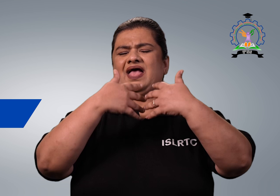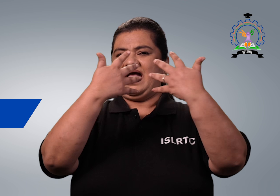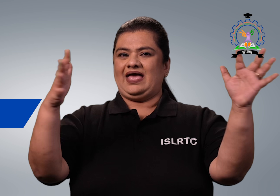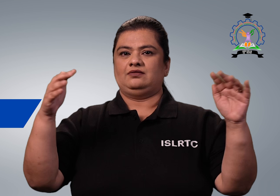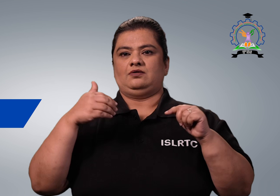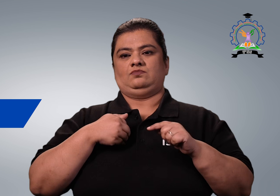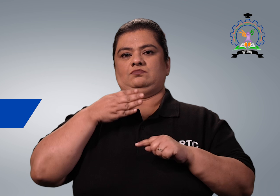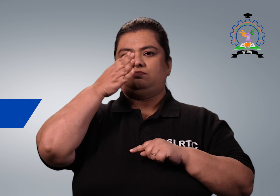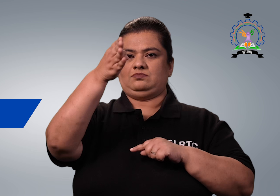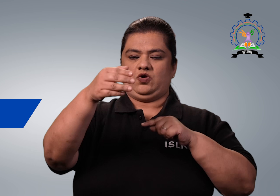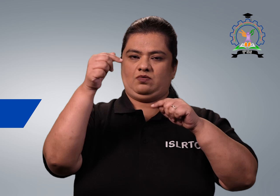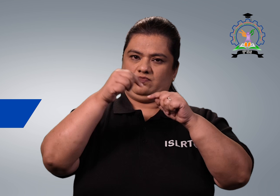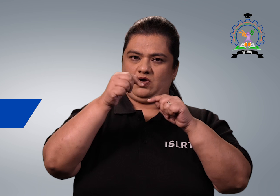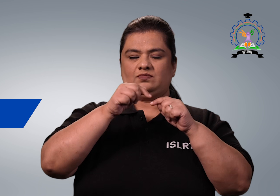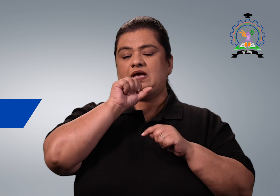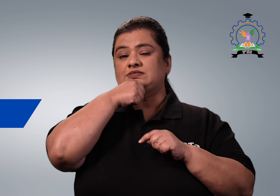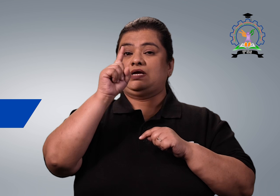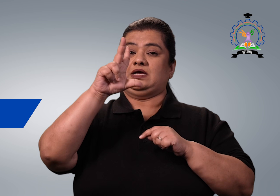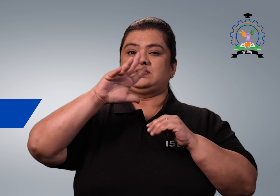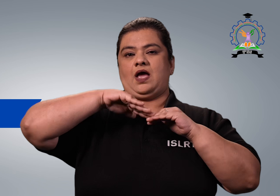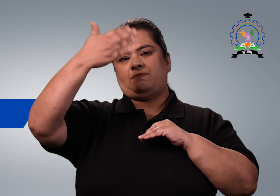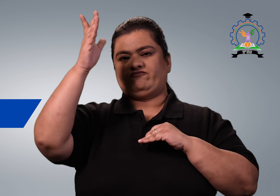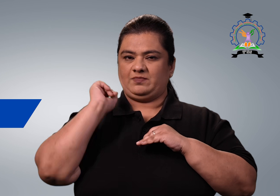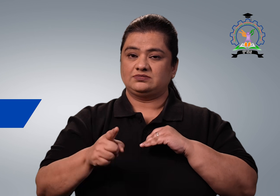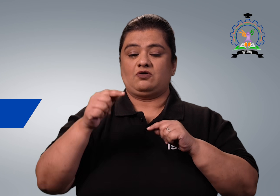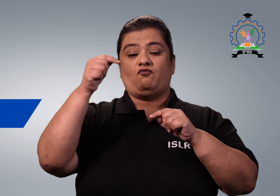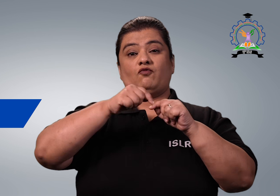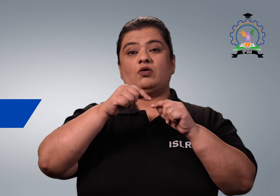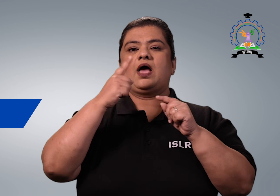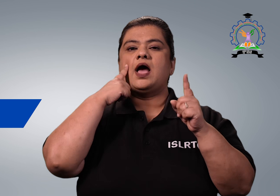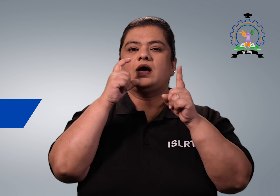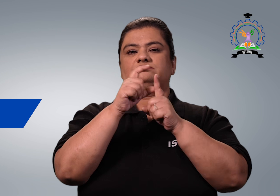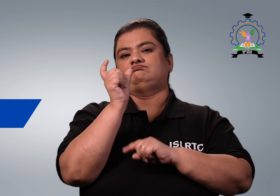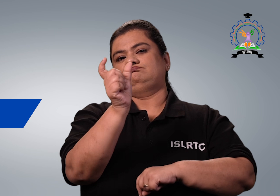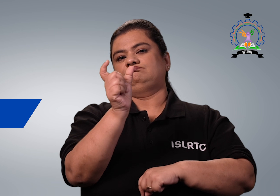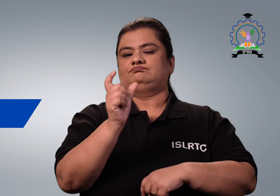It is an official document used to verify a voter's identity, those who are above 18 years of age, during elections.